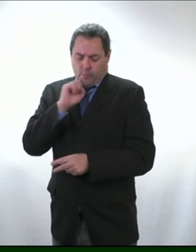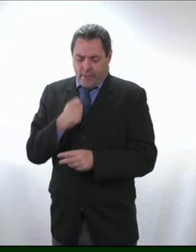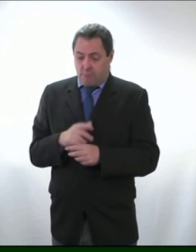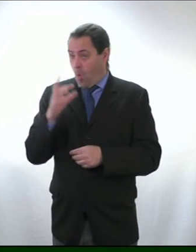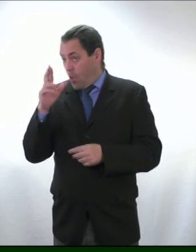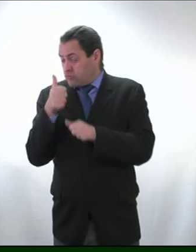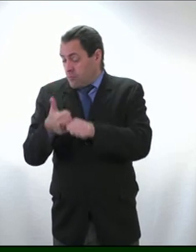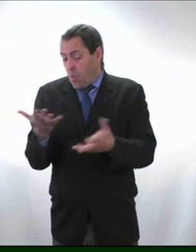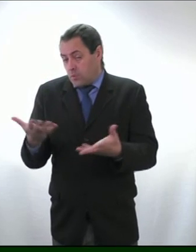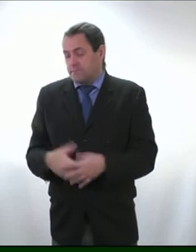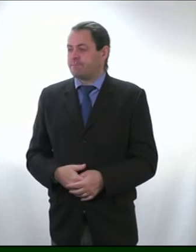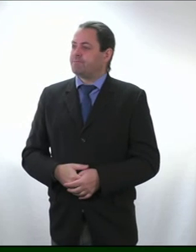Member will support them.